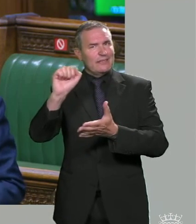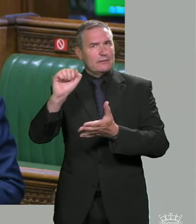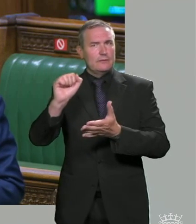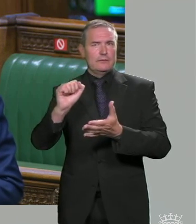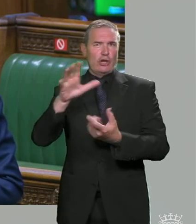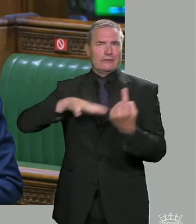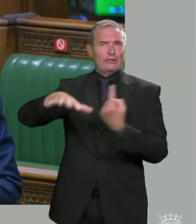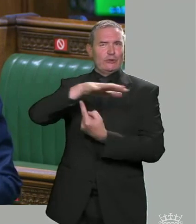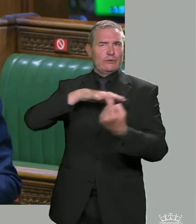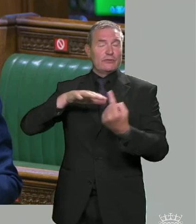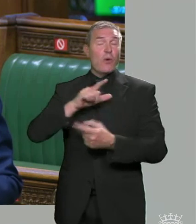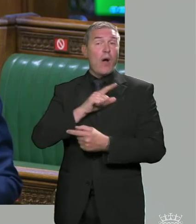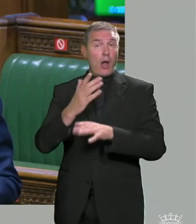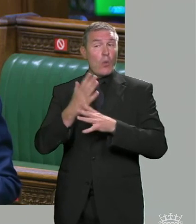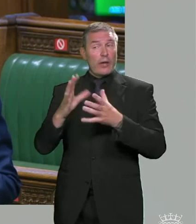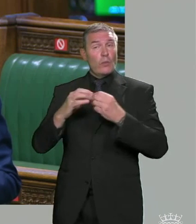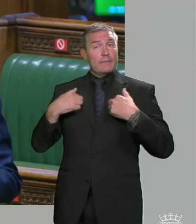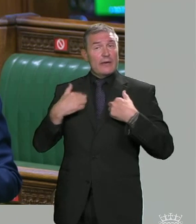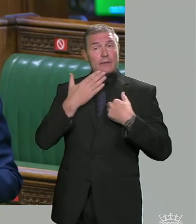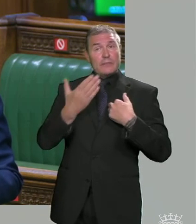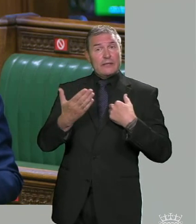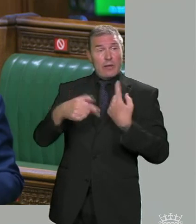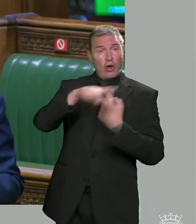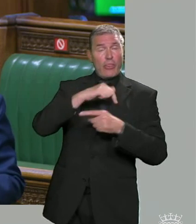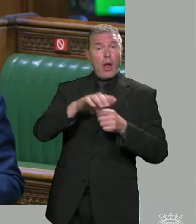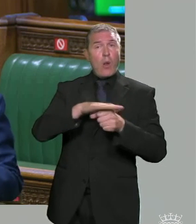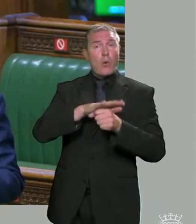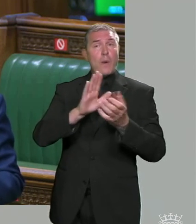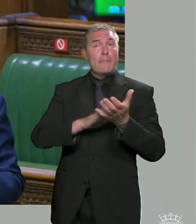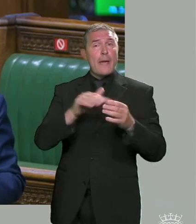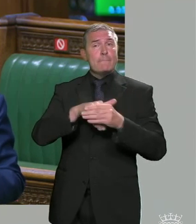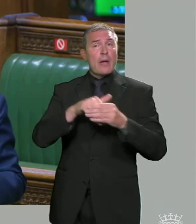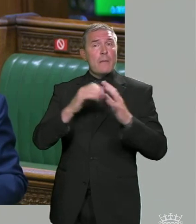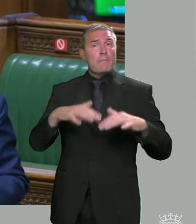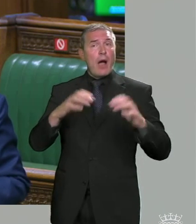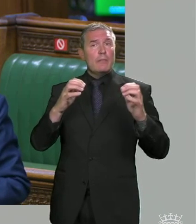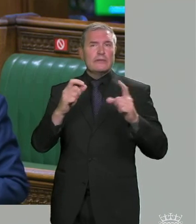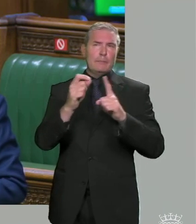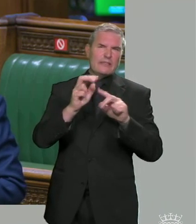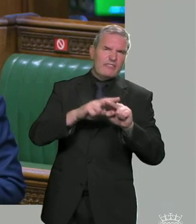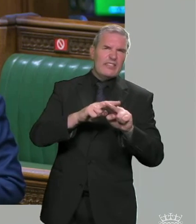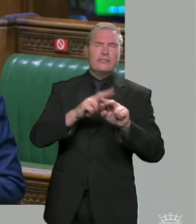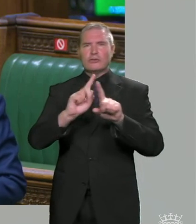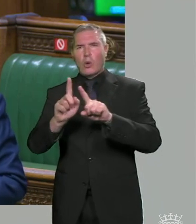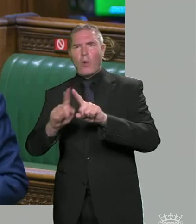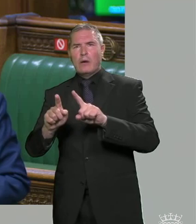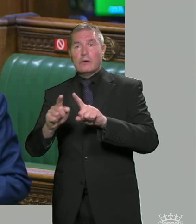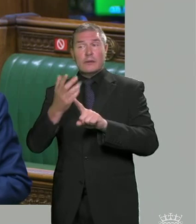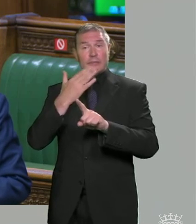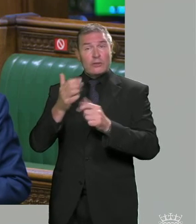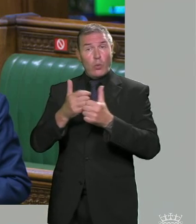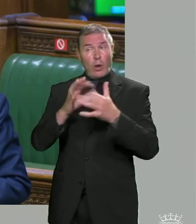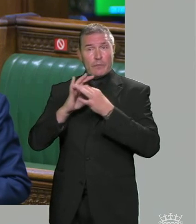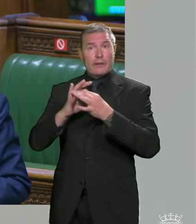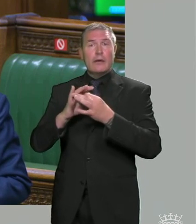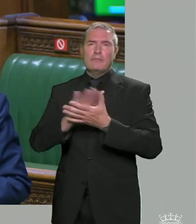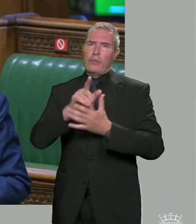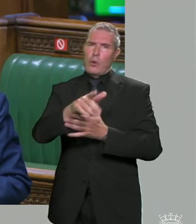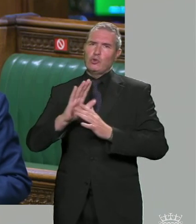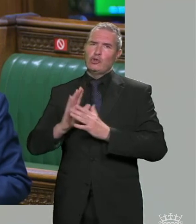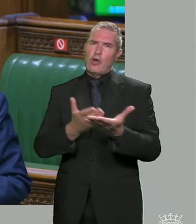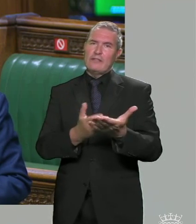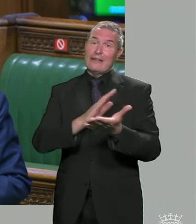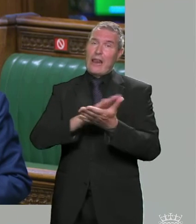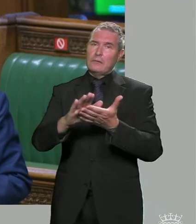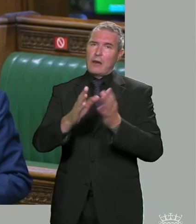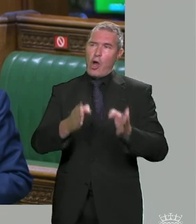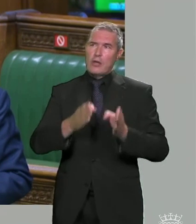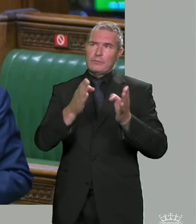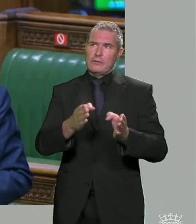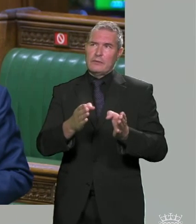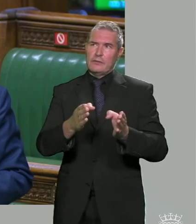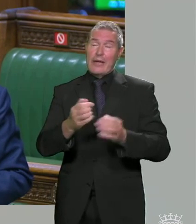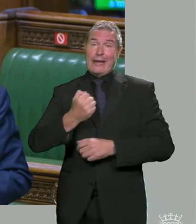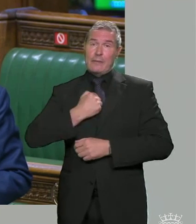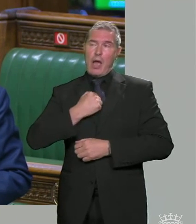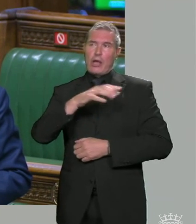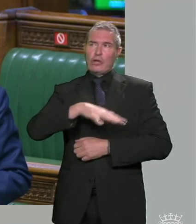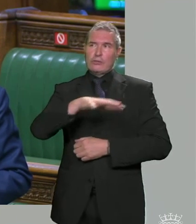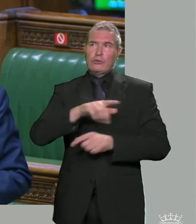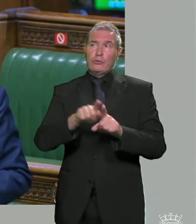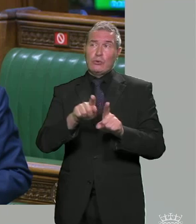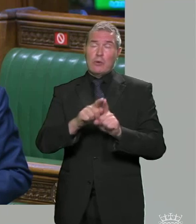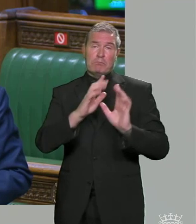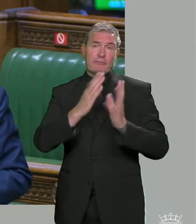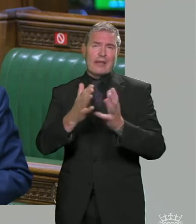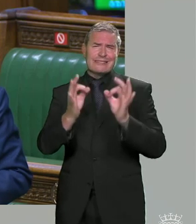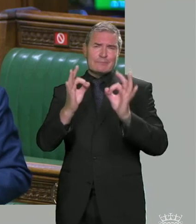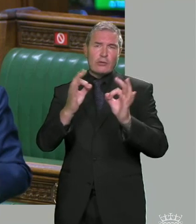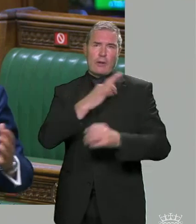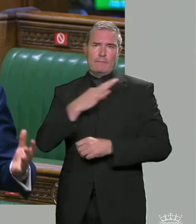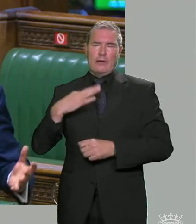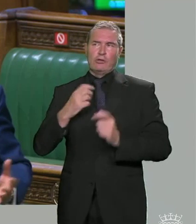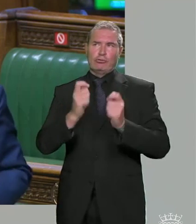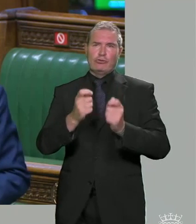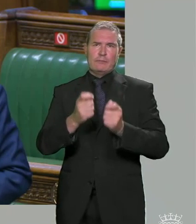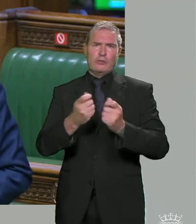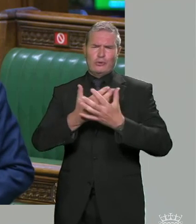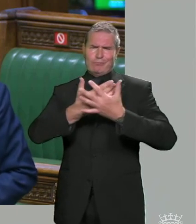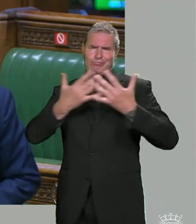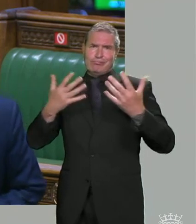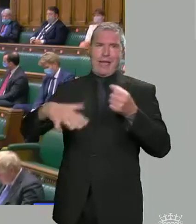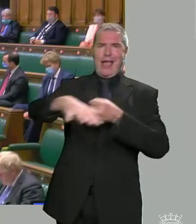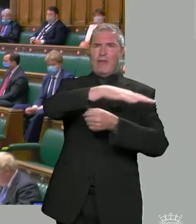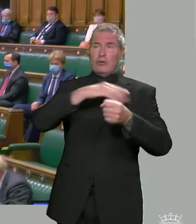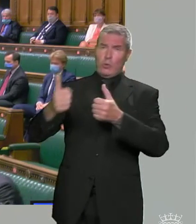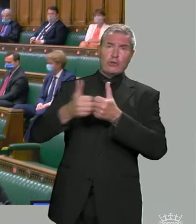Will he commit to working with me and other local Members of Parliament, and potential future MPs such as Peter Fleet in Chesham and Amersham, to secure the future of services at Hillingdon’s other site, Mount Vernon Hospital in my constituency, which provides specialist medical treatments to a very wide catchment area?